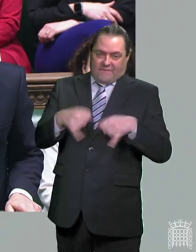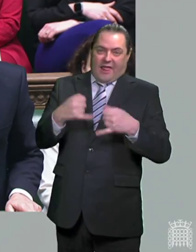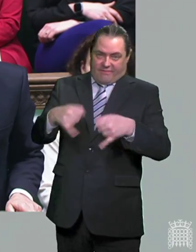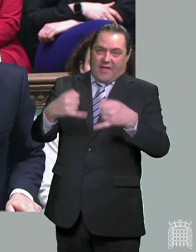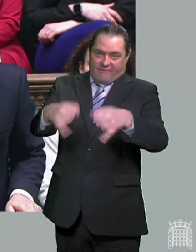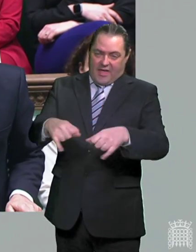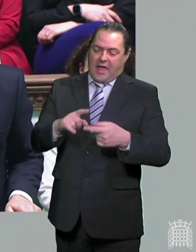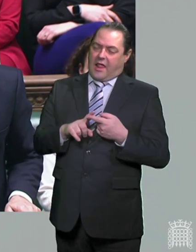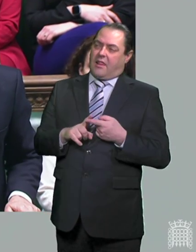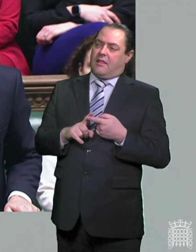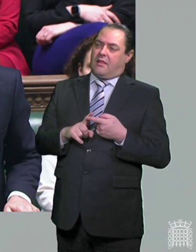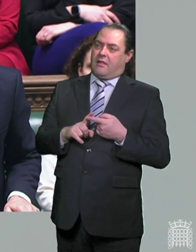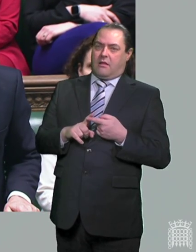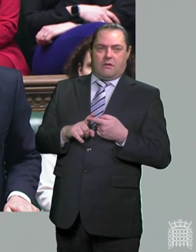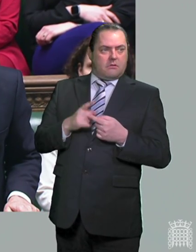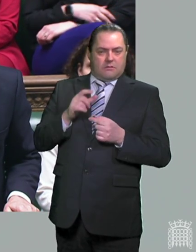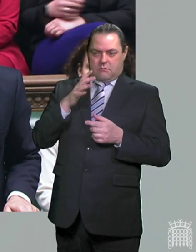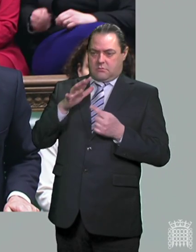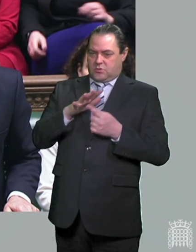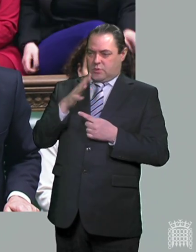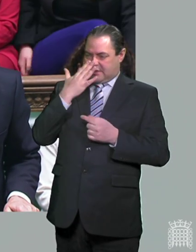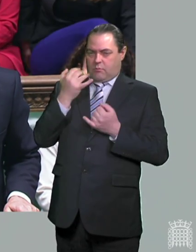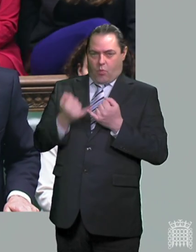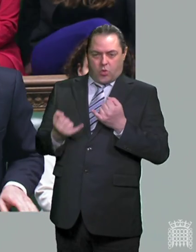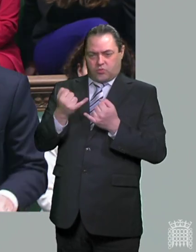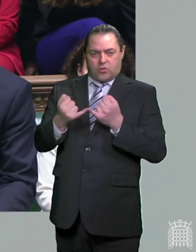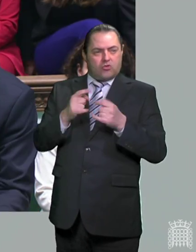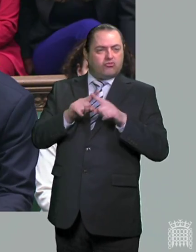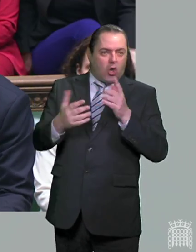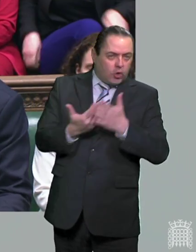The problem just gets worse with every new gimmick.